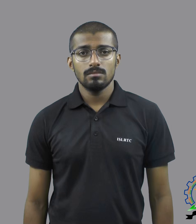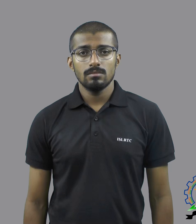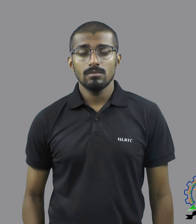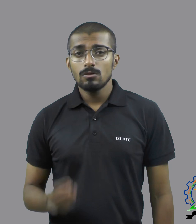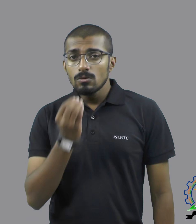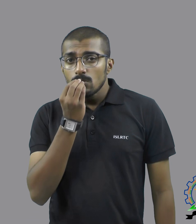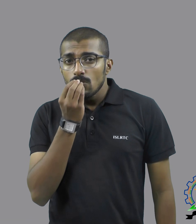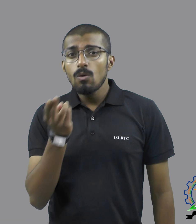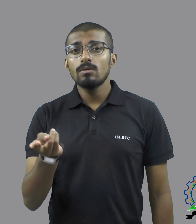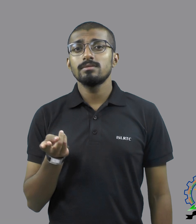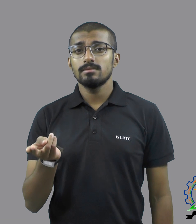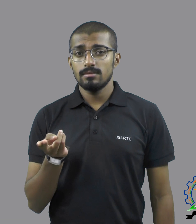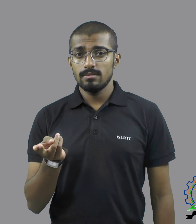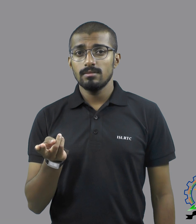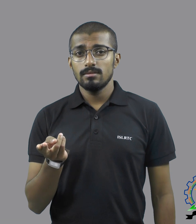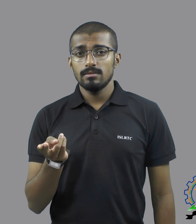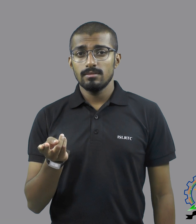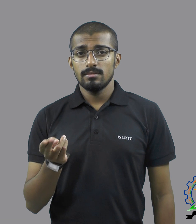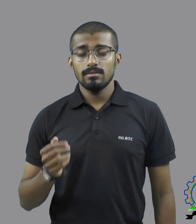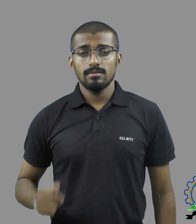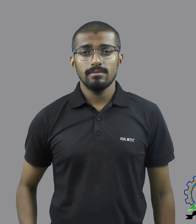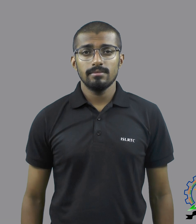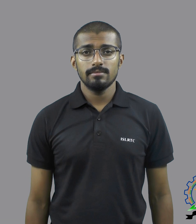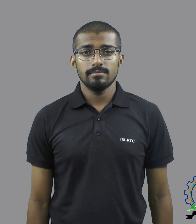Restaurant